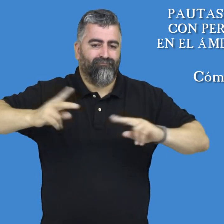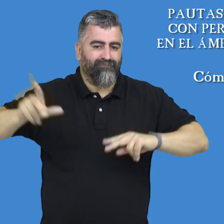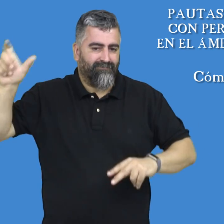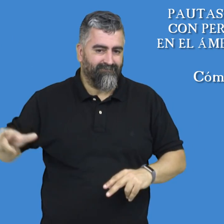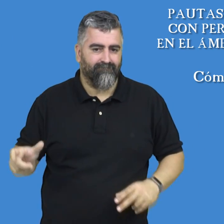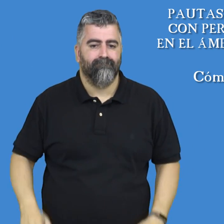persona